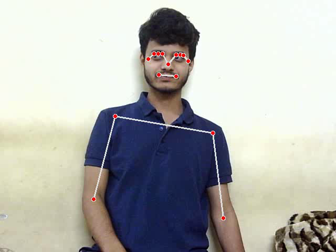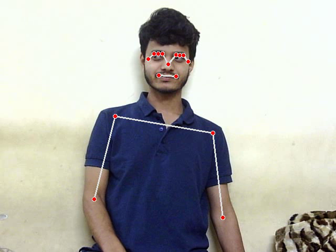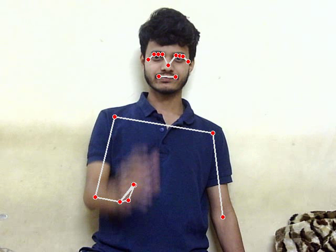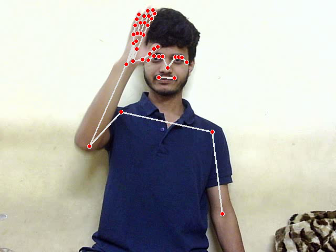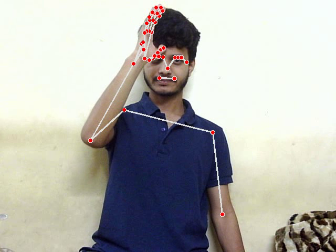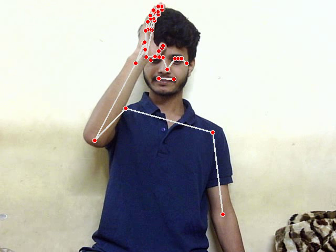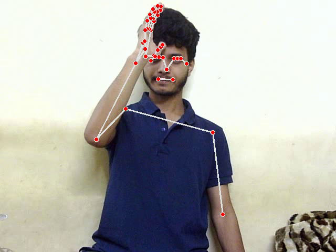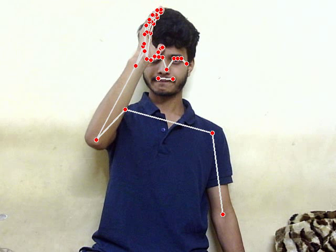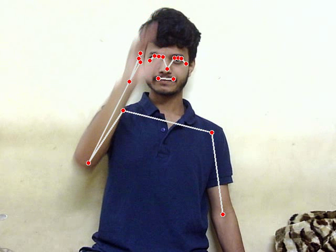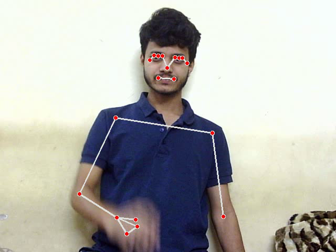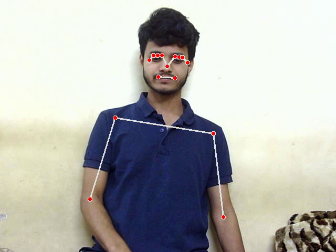father